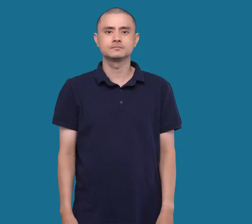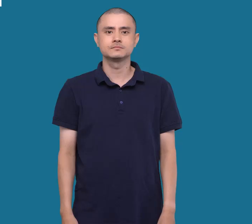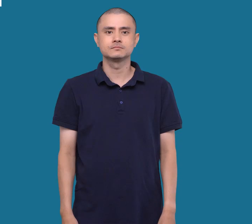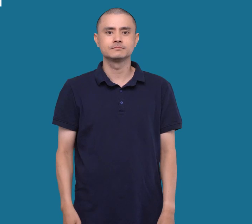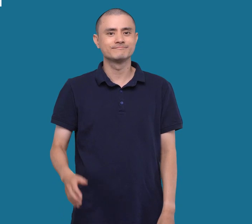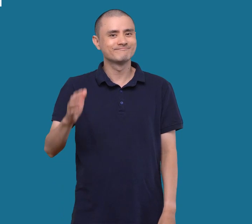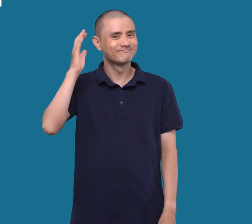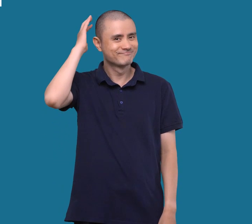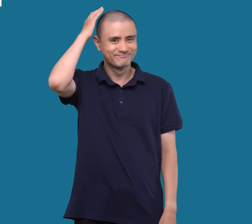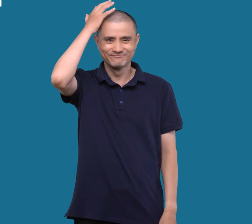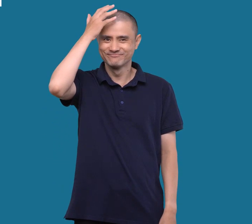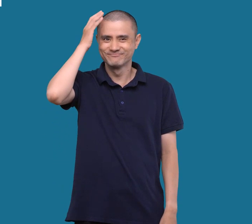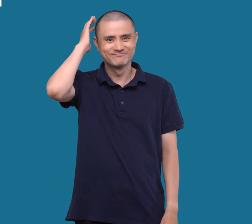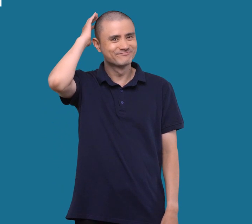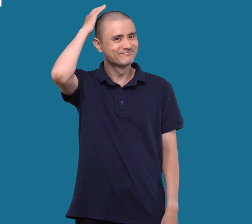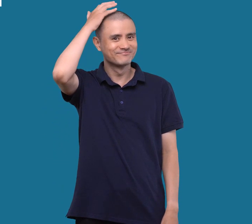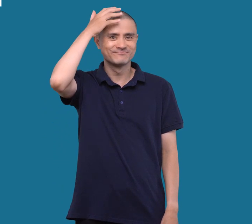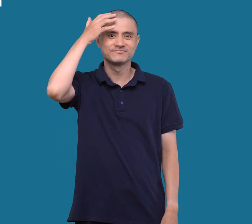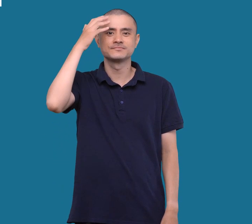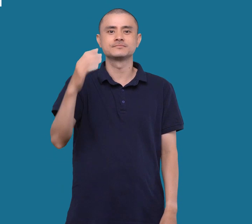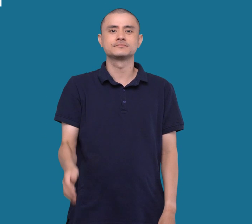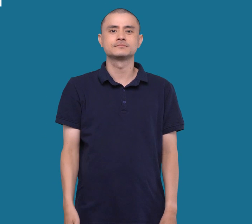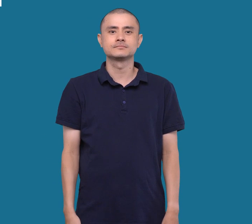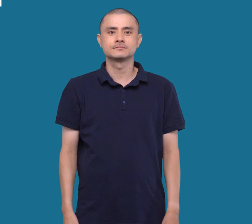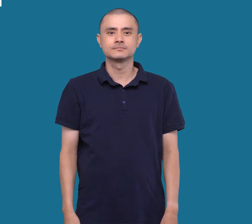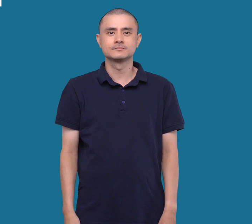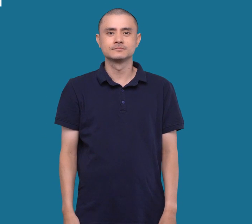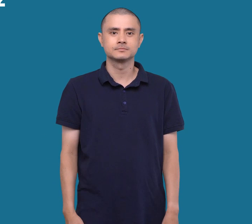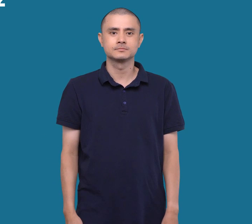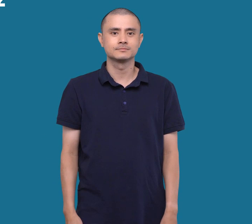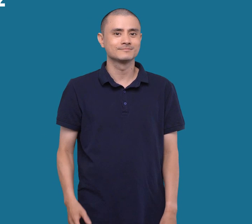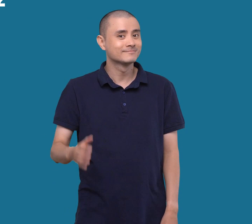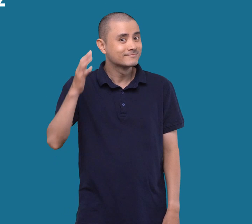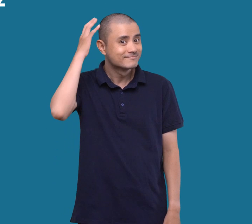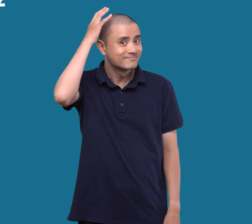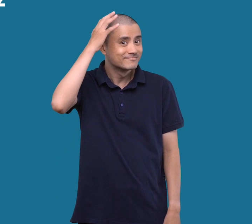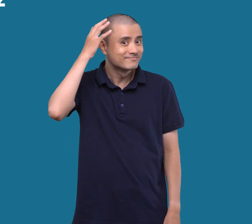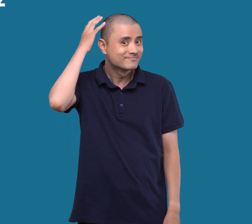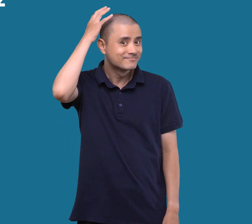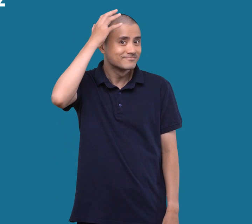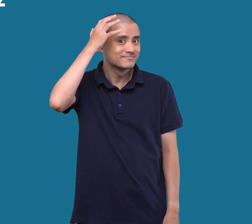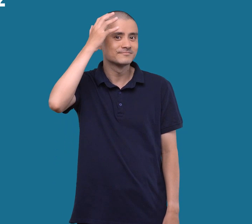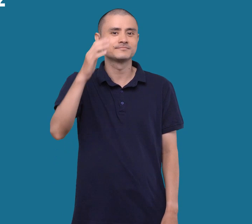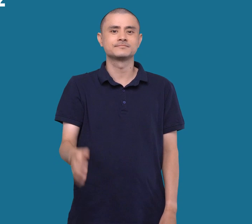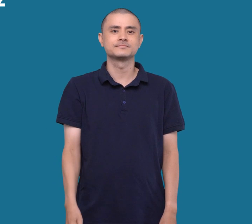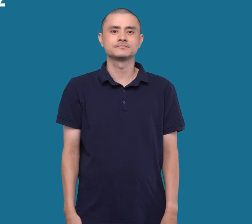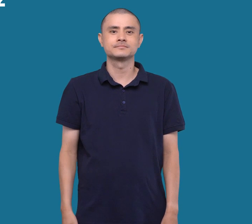xoa đầu